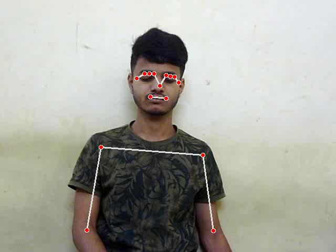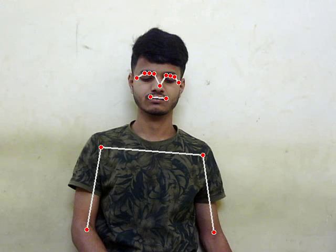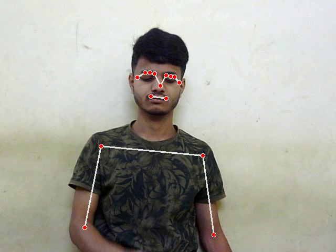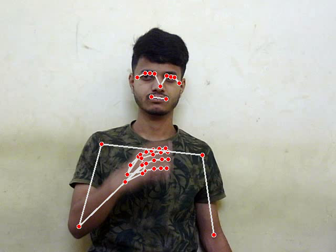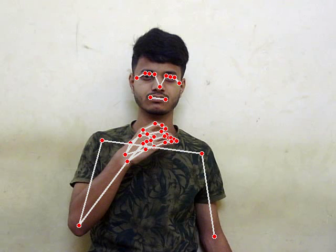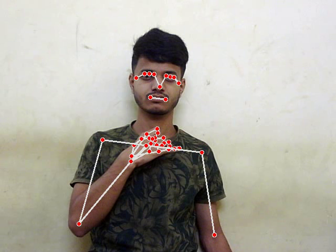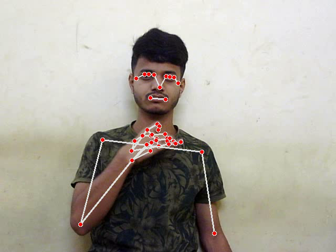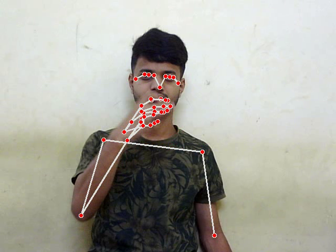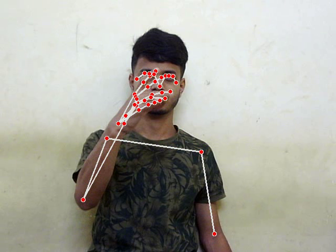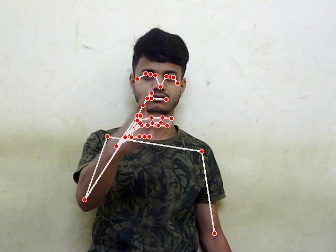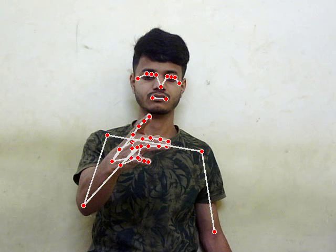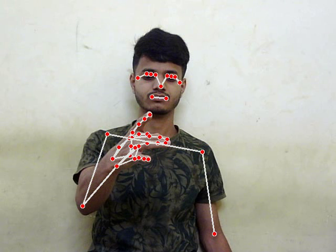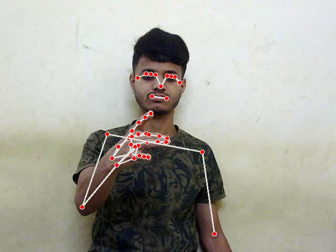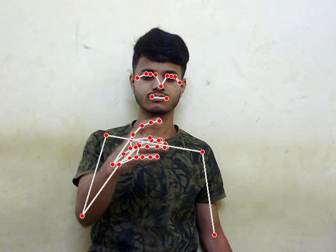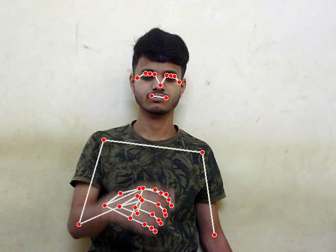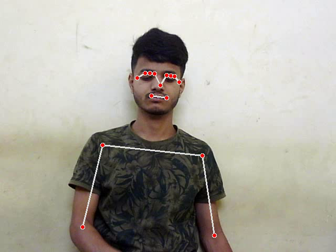like